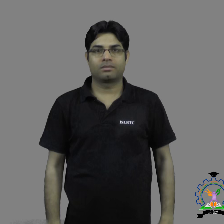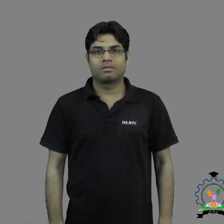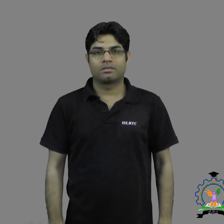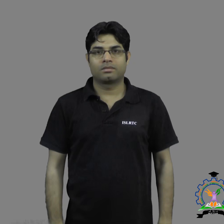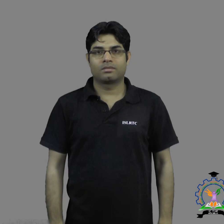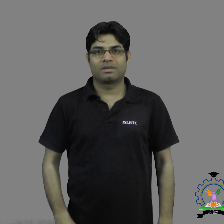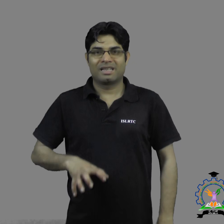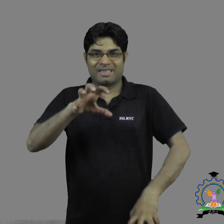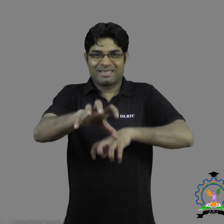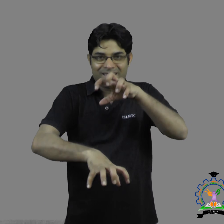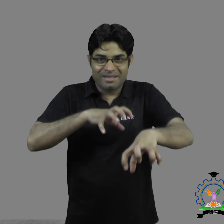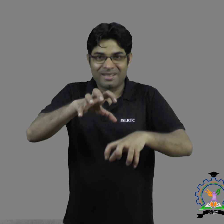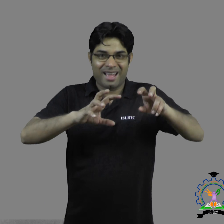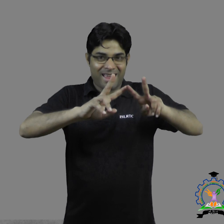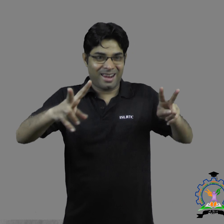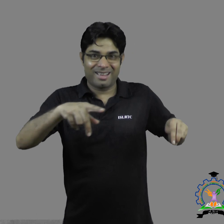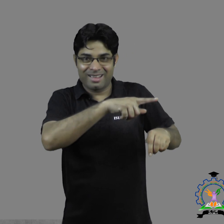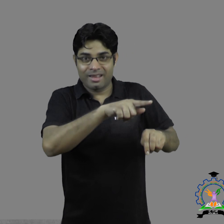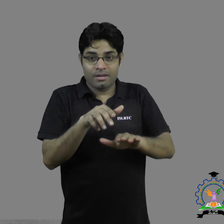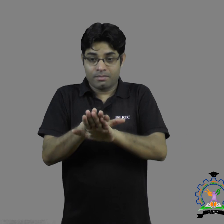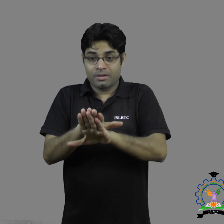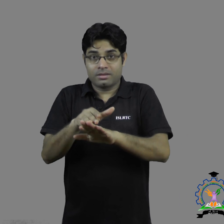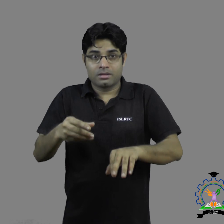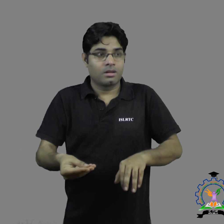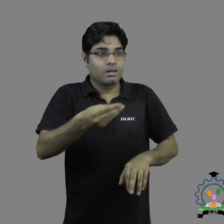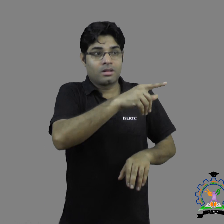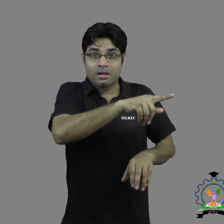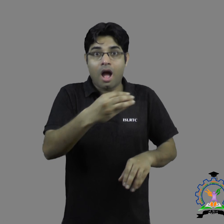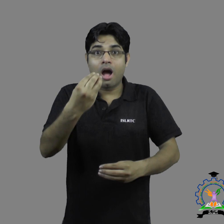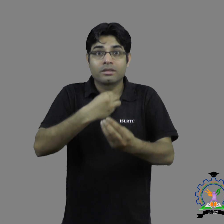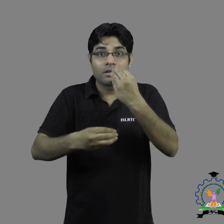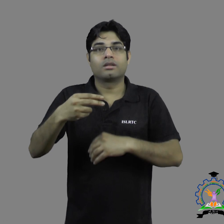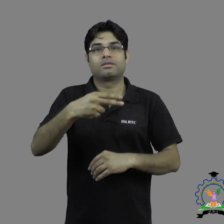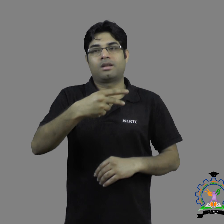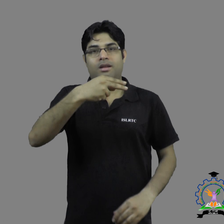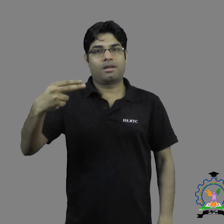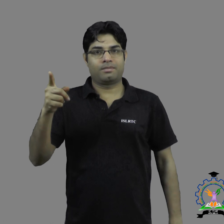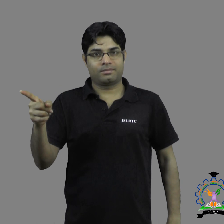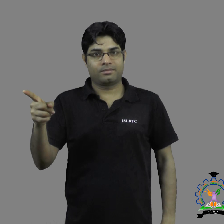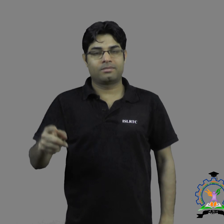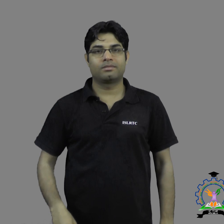Fish As A Food Of Cattle